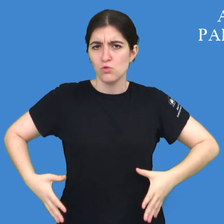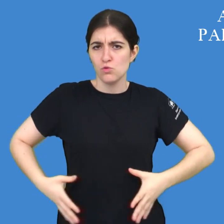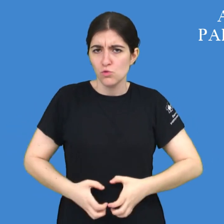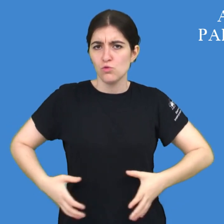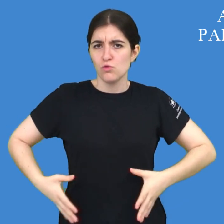reducir